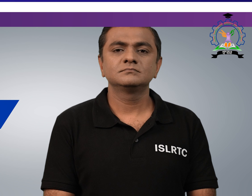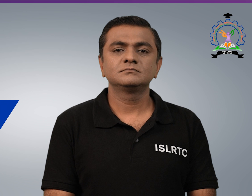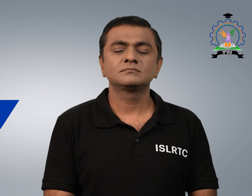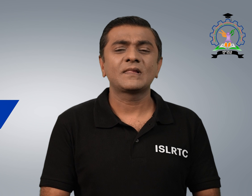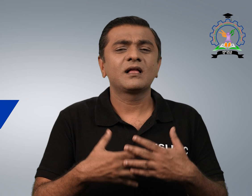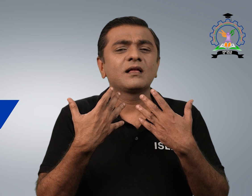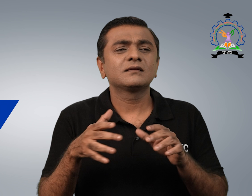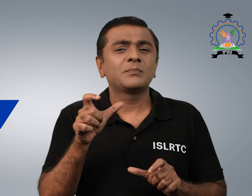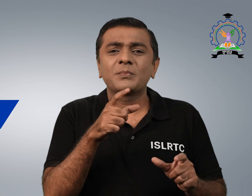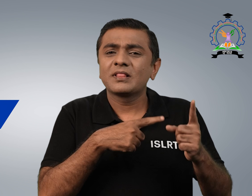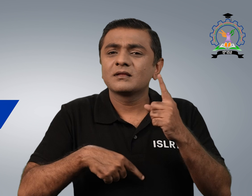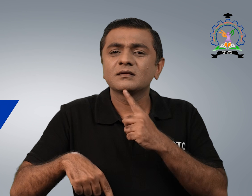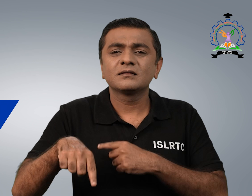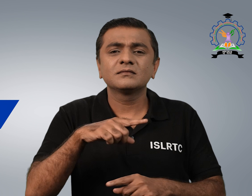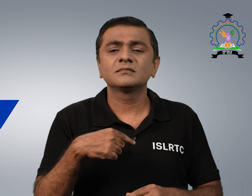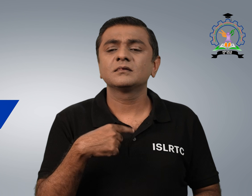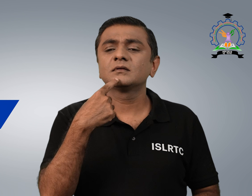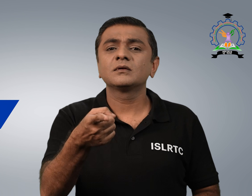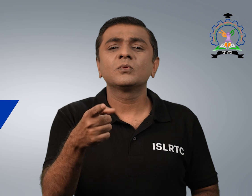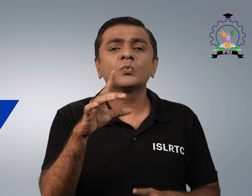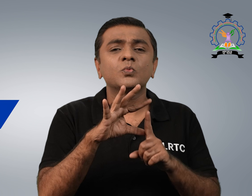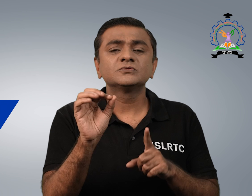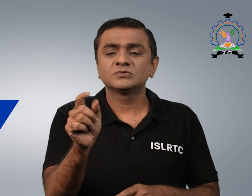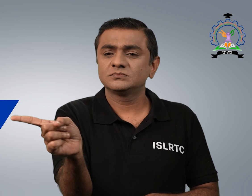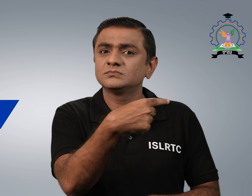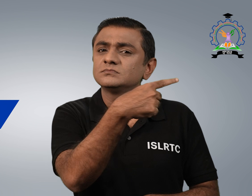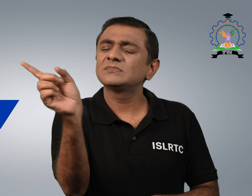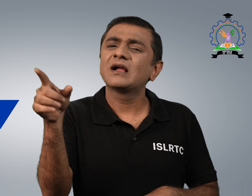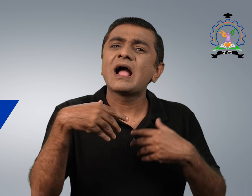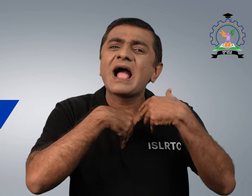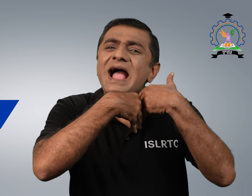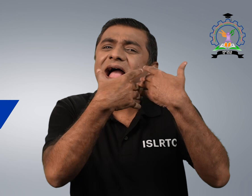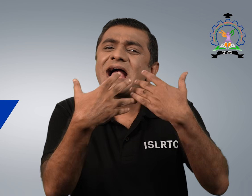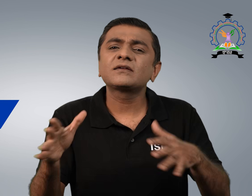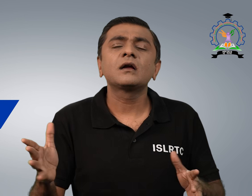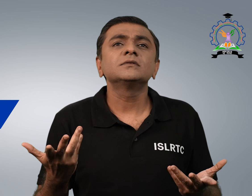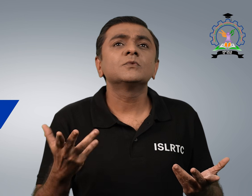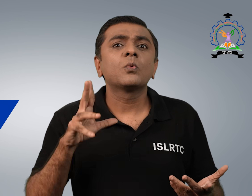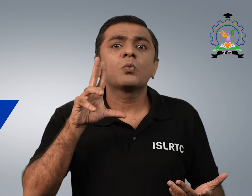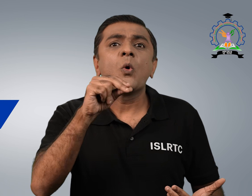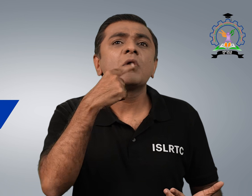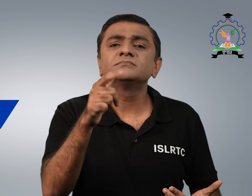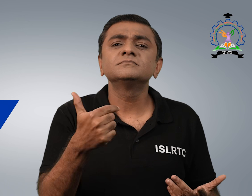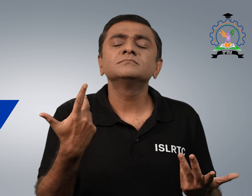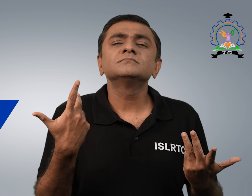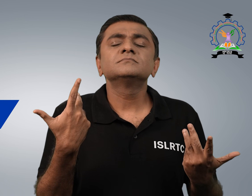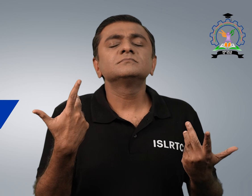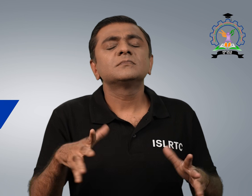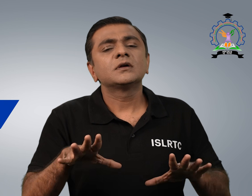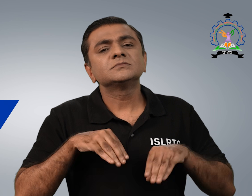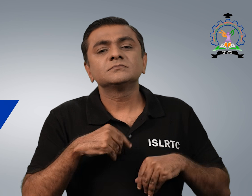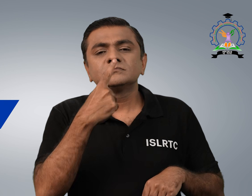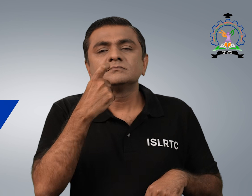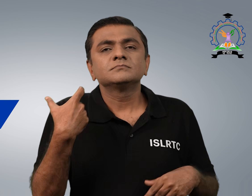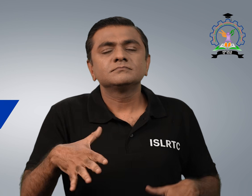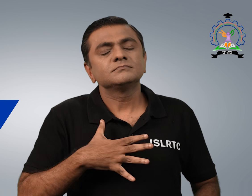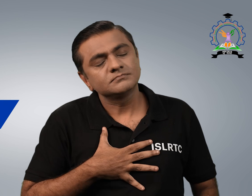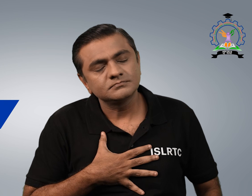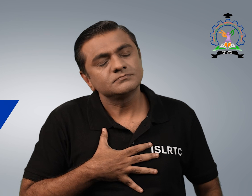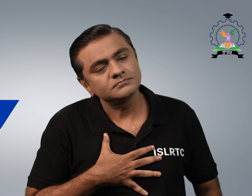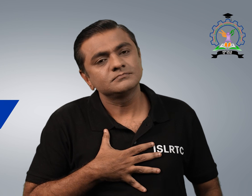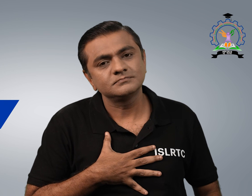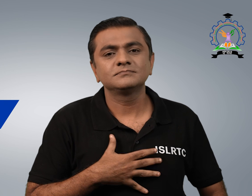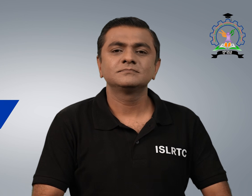Submissive means being obedient and accepting everything that others say, without any resistance.